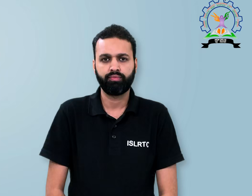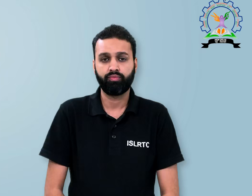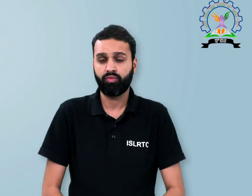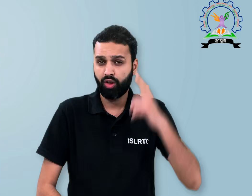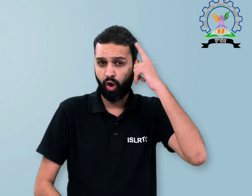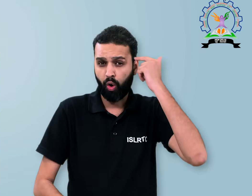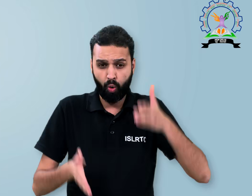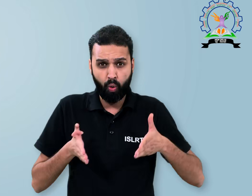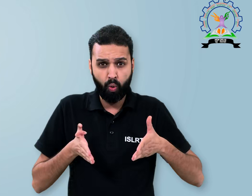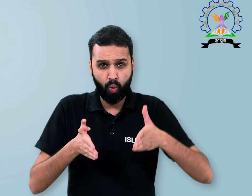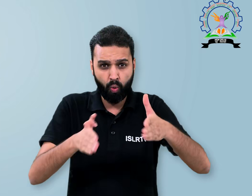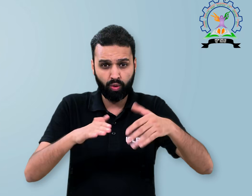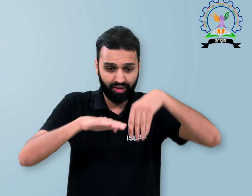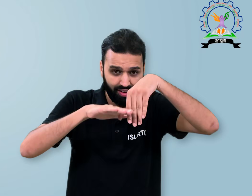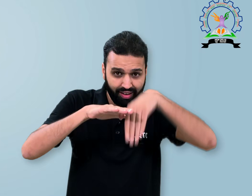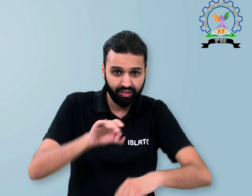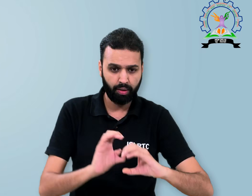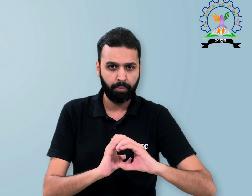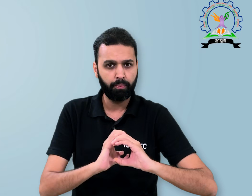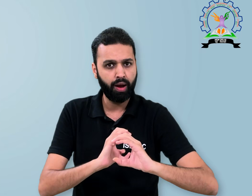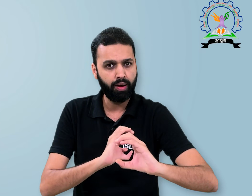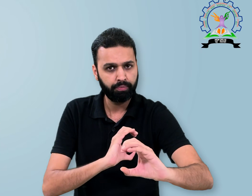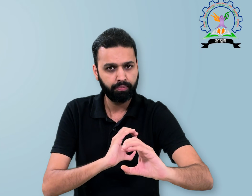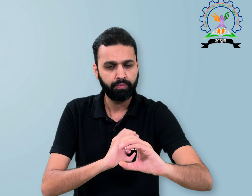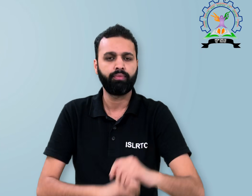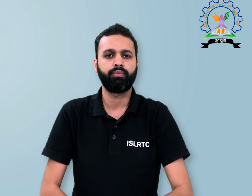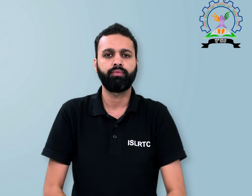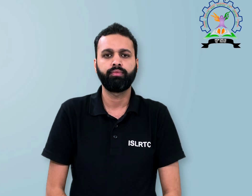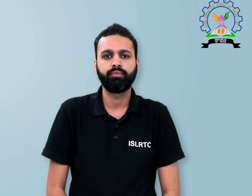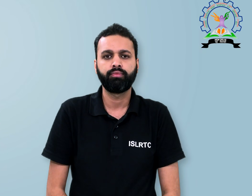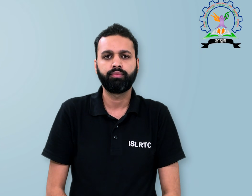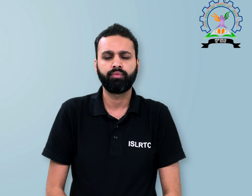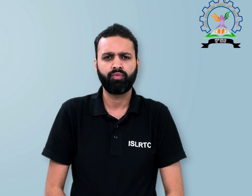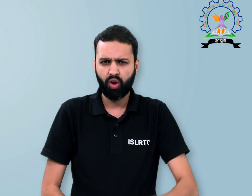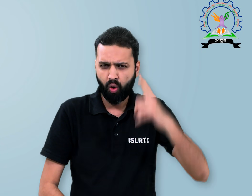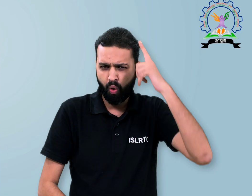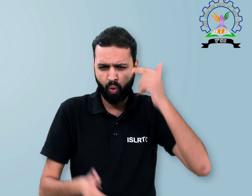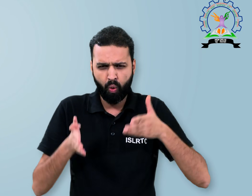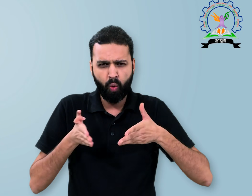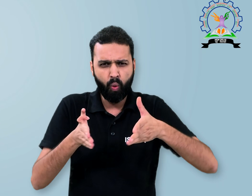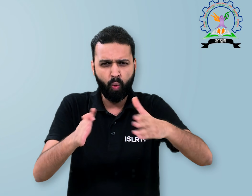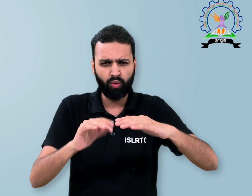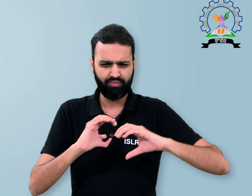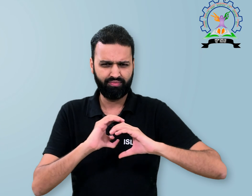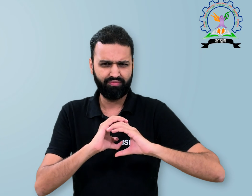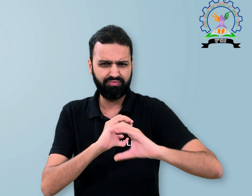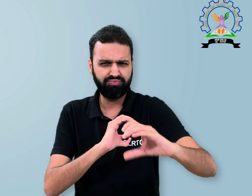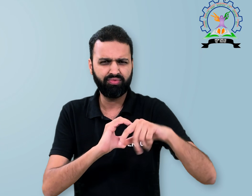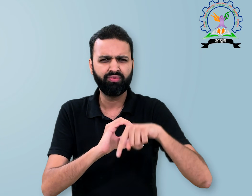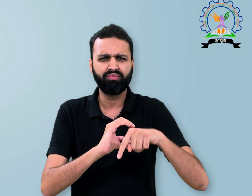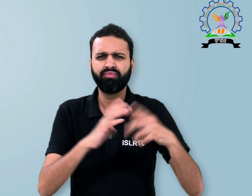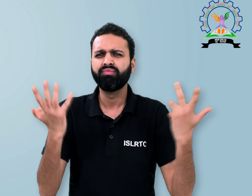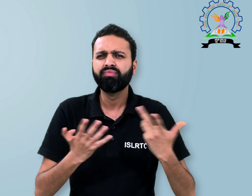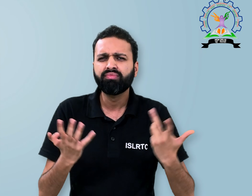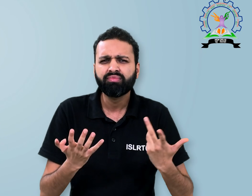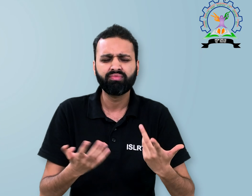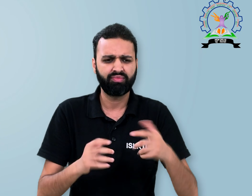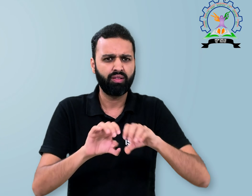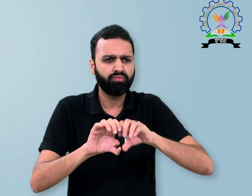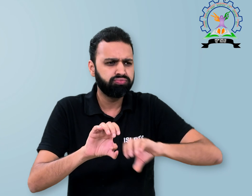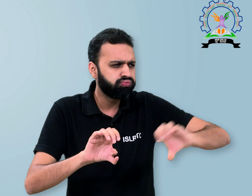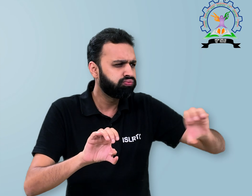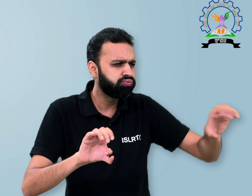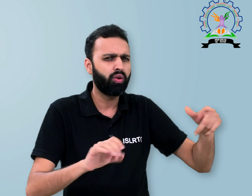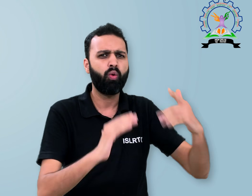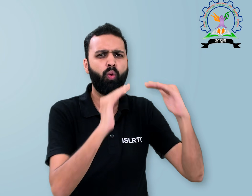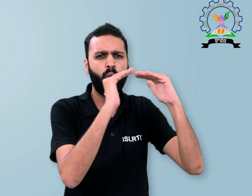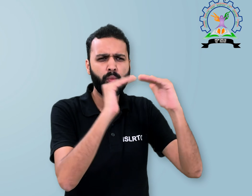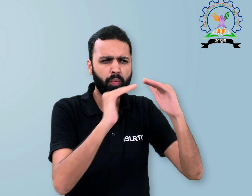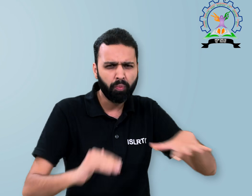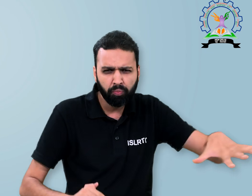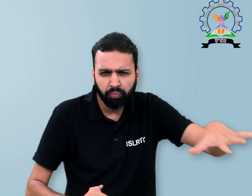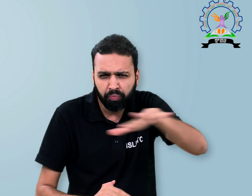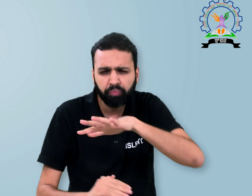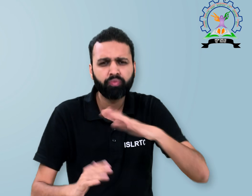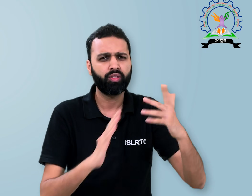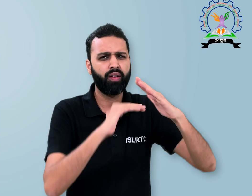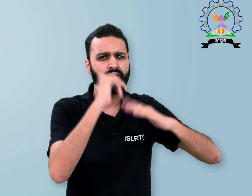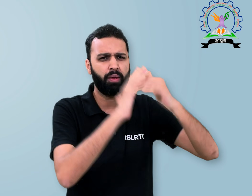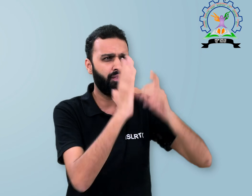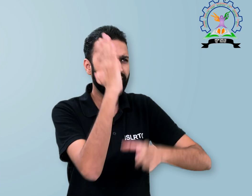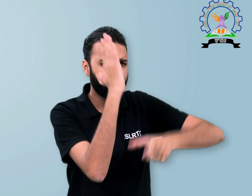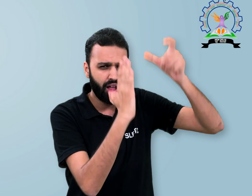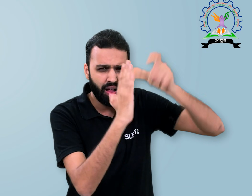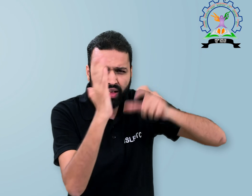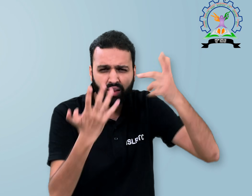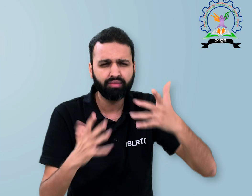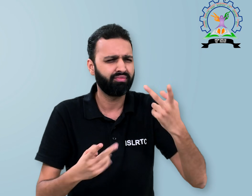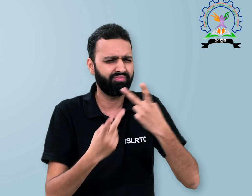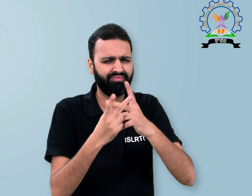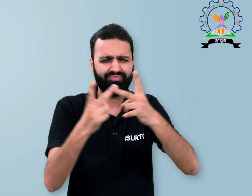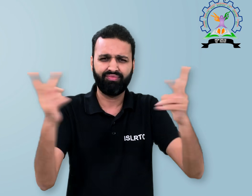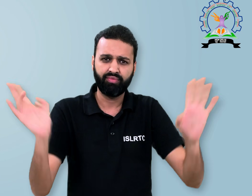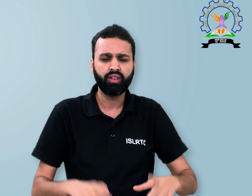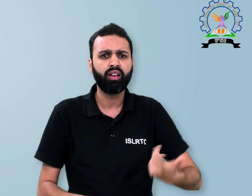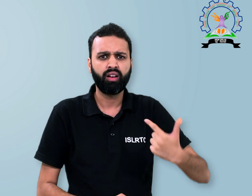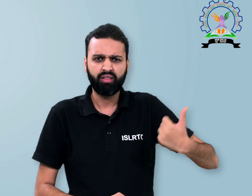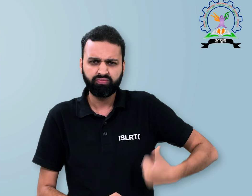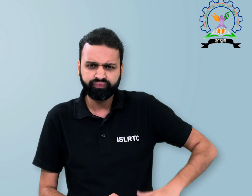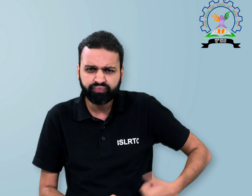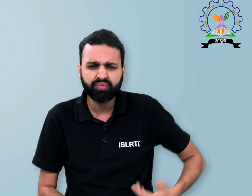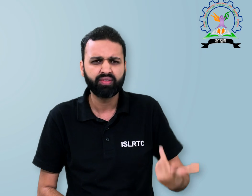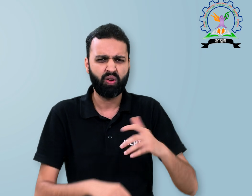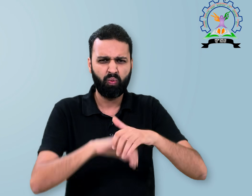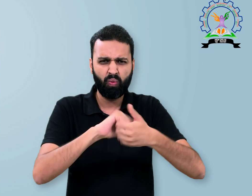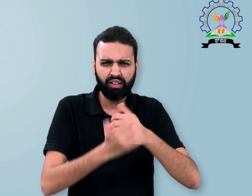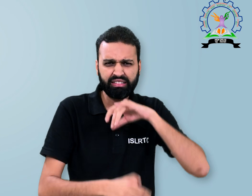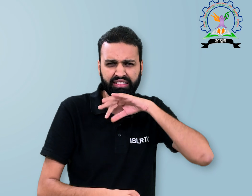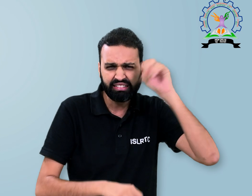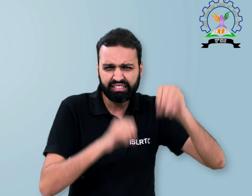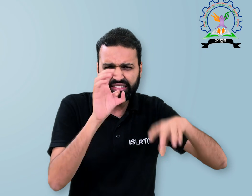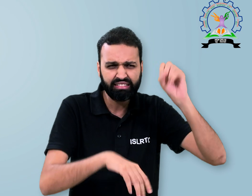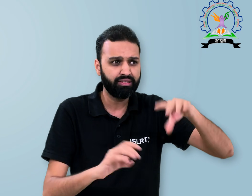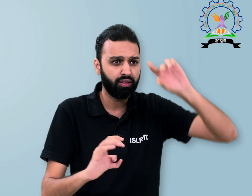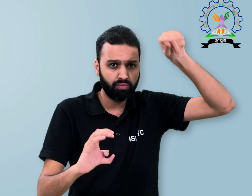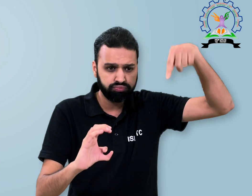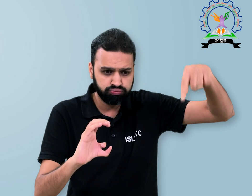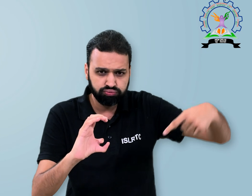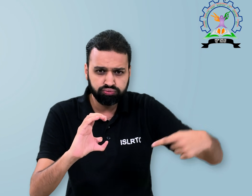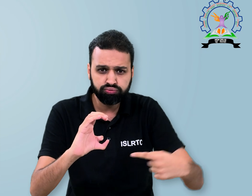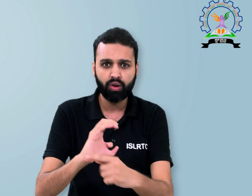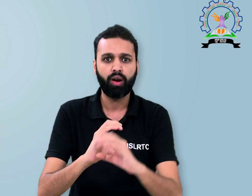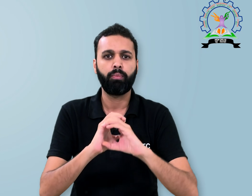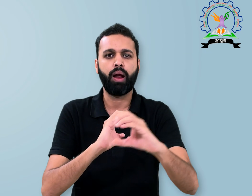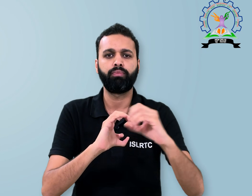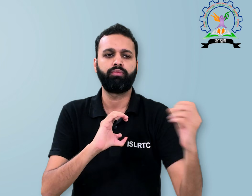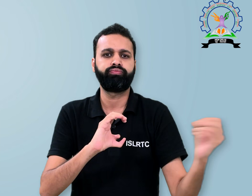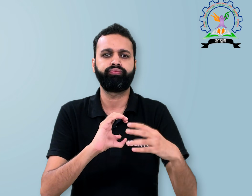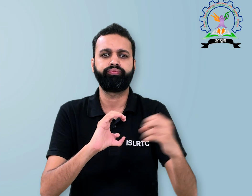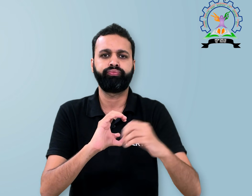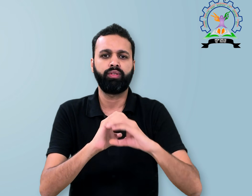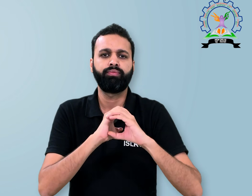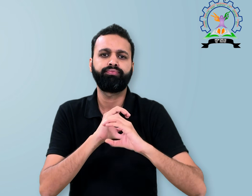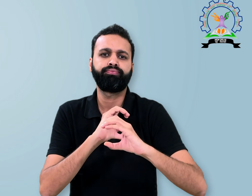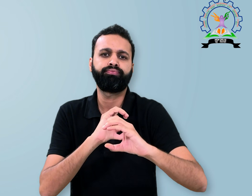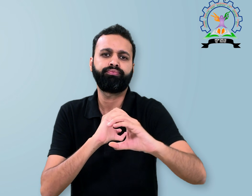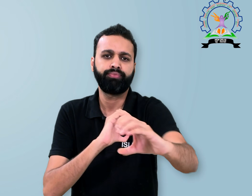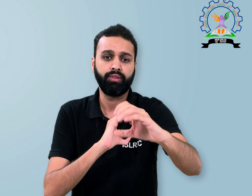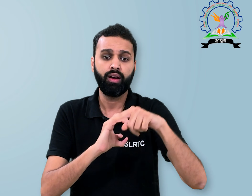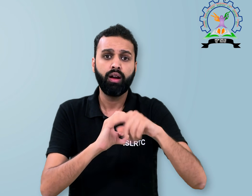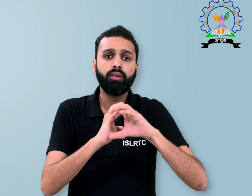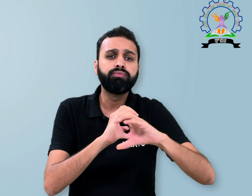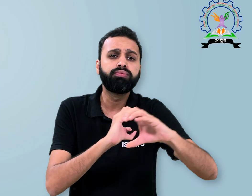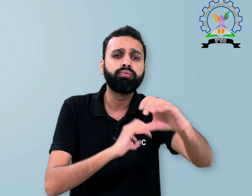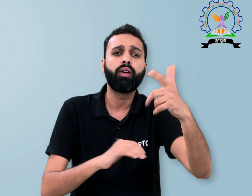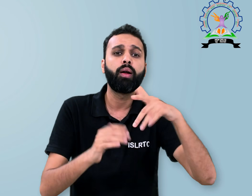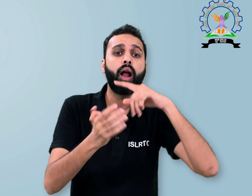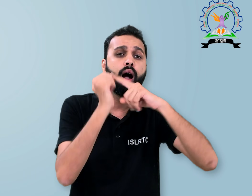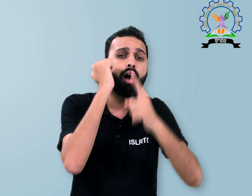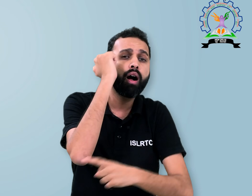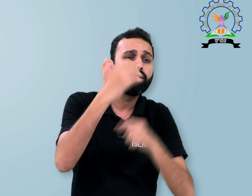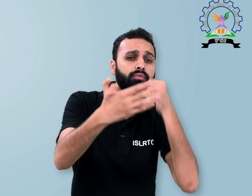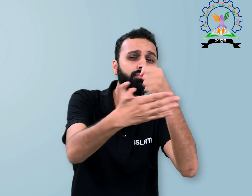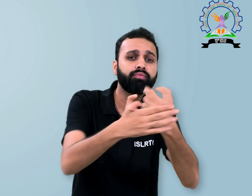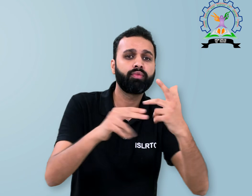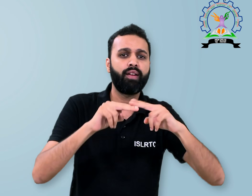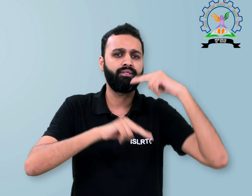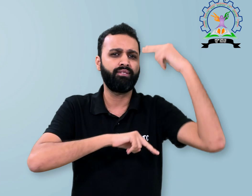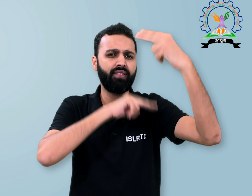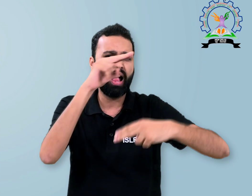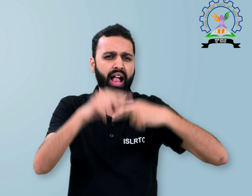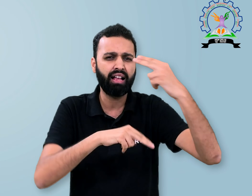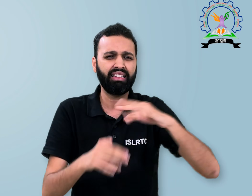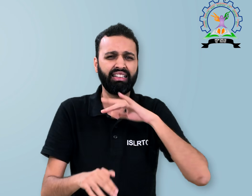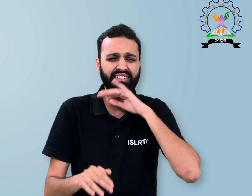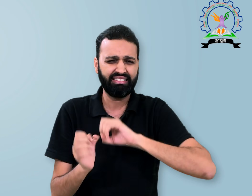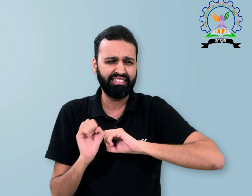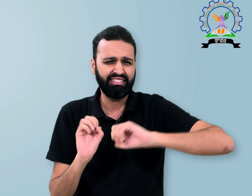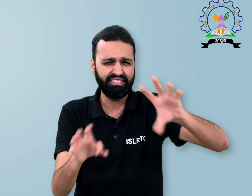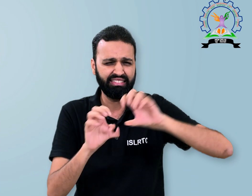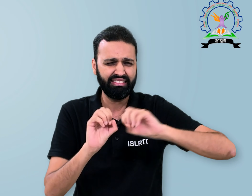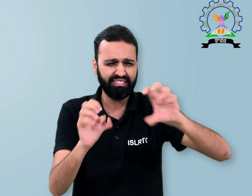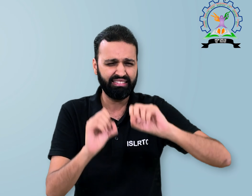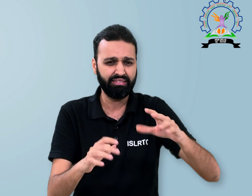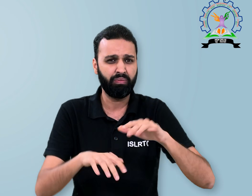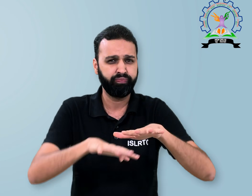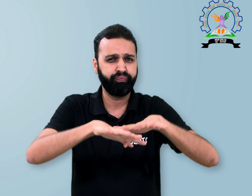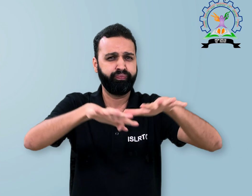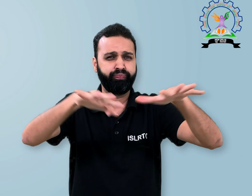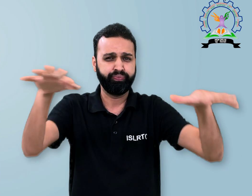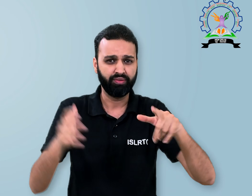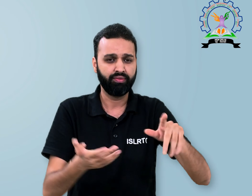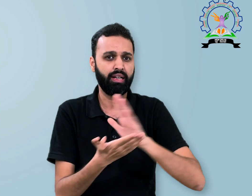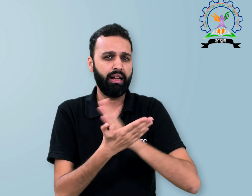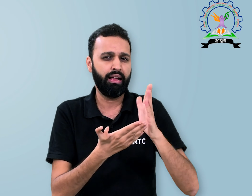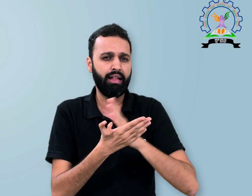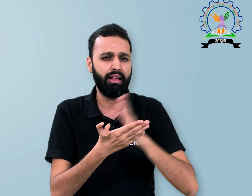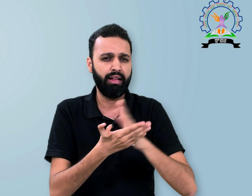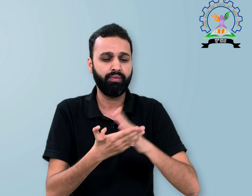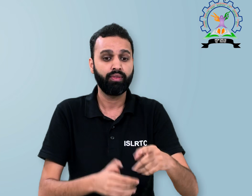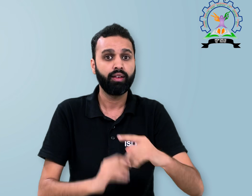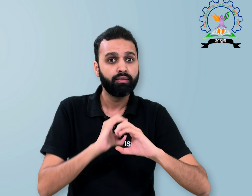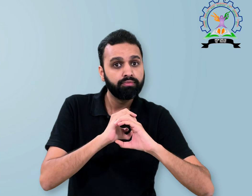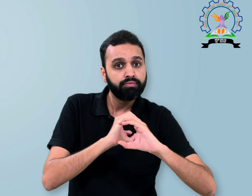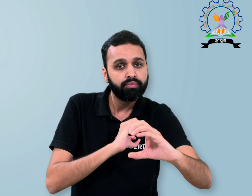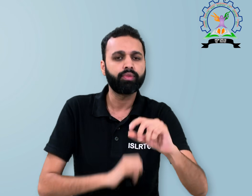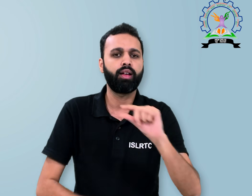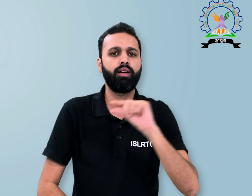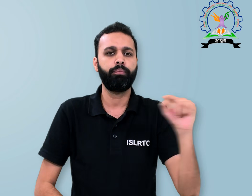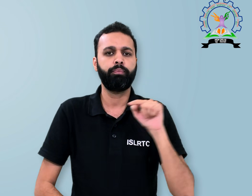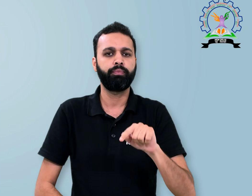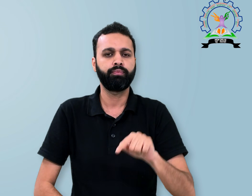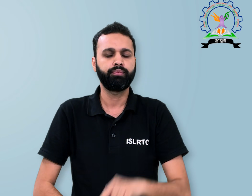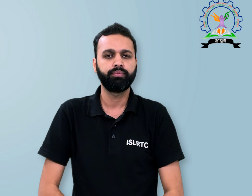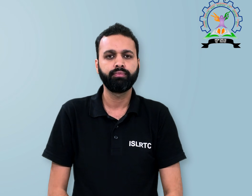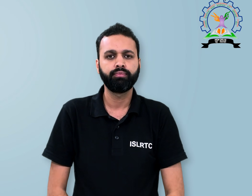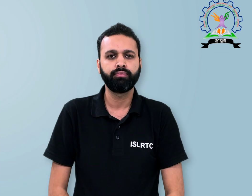Sewer A sewer is an underground pipe that carries sewage or transports the sewage from homes and commercial buildings to the sewage treatment plants, where the sewage can be treated.